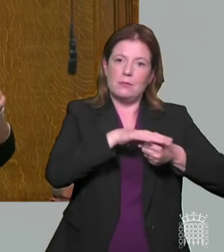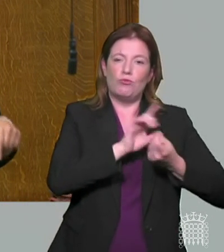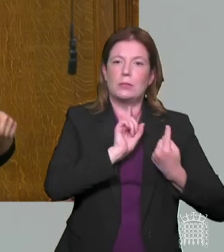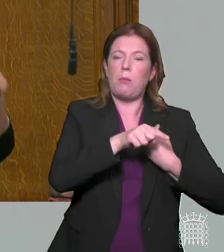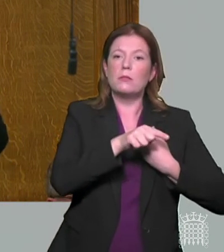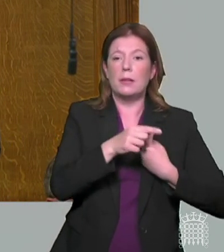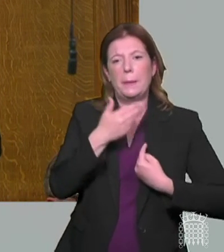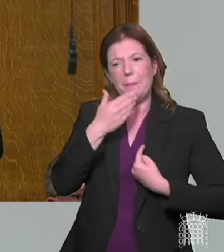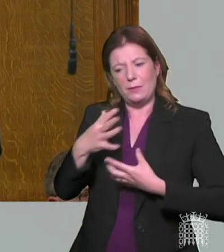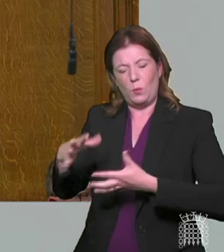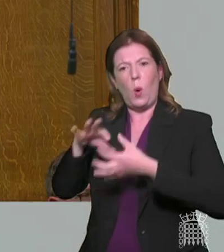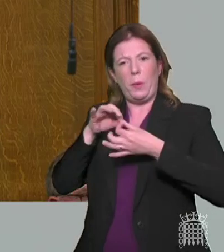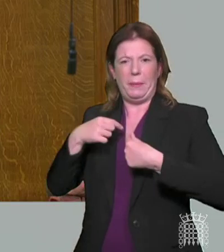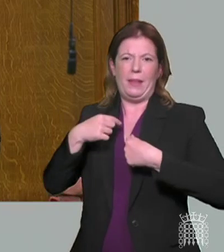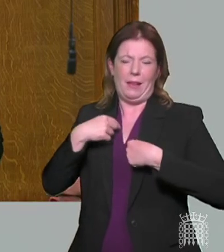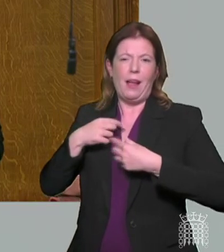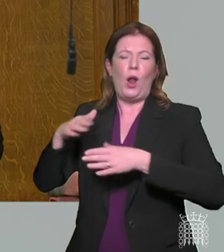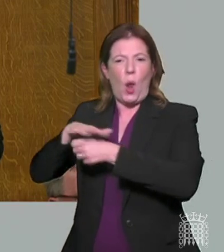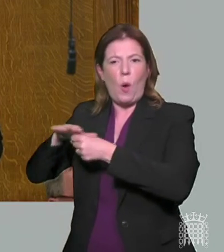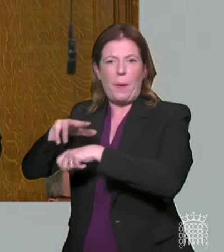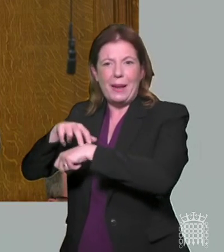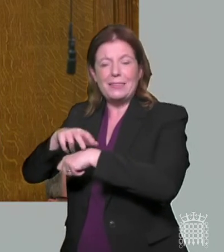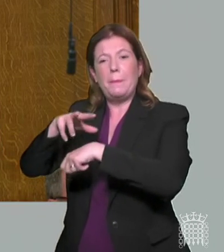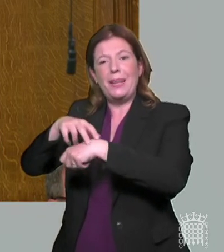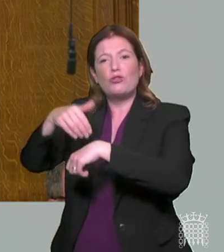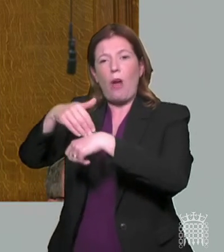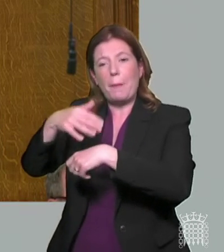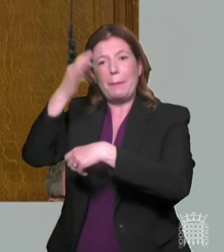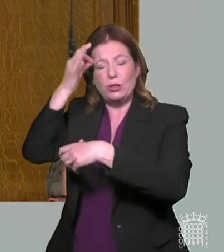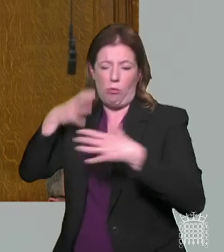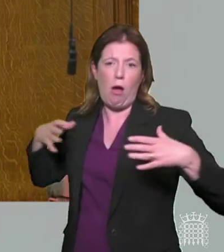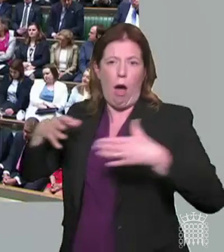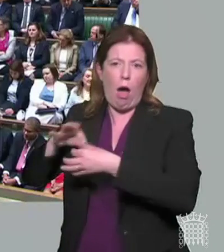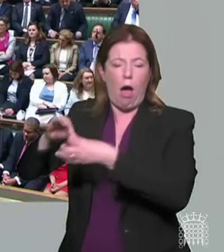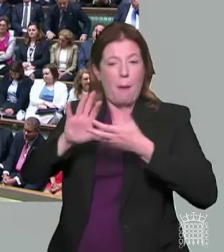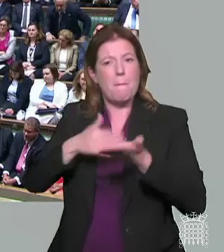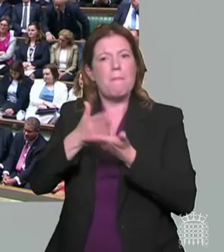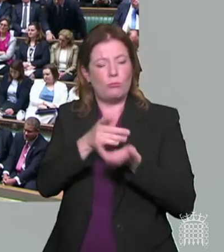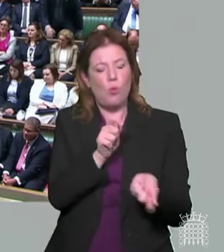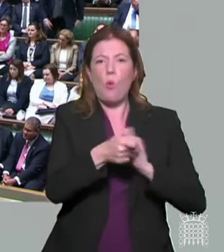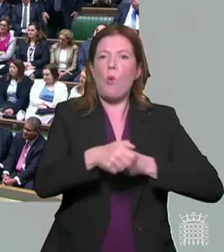Will he work with me, the fabulous local police and the police and crime commissioner to make that happen?